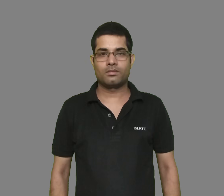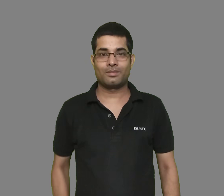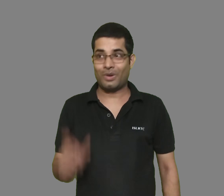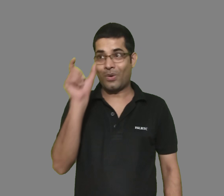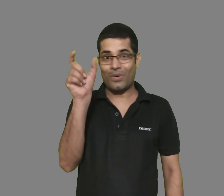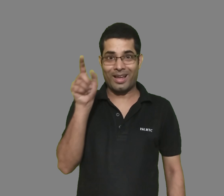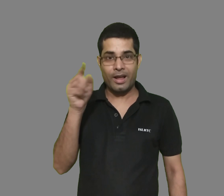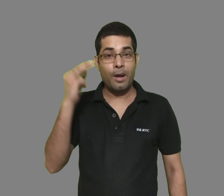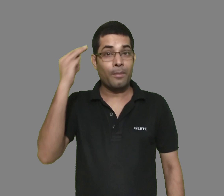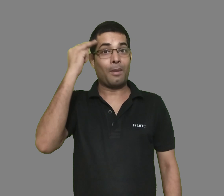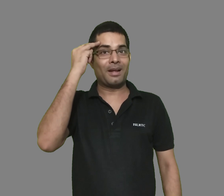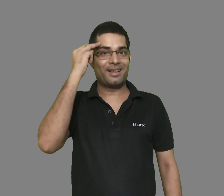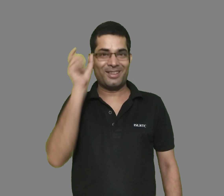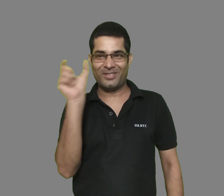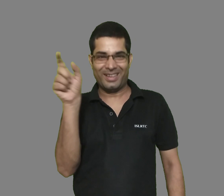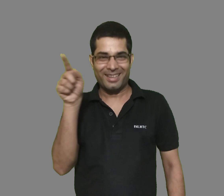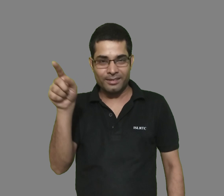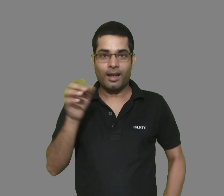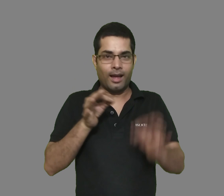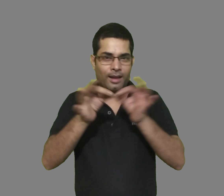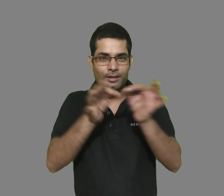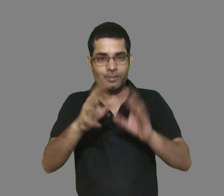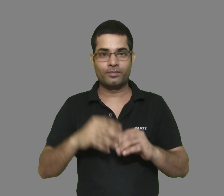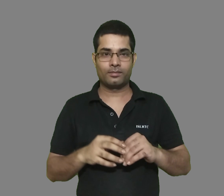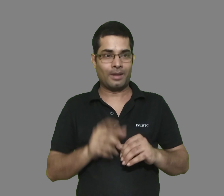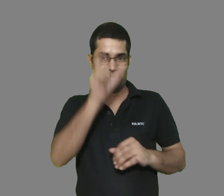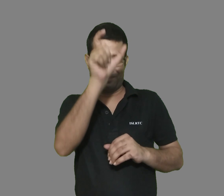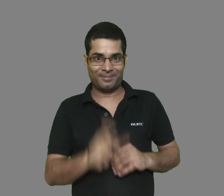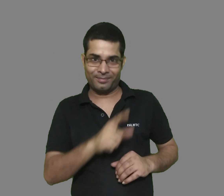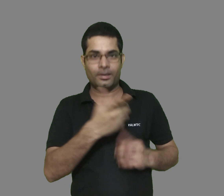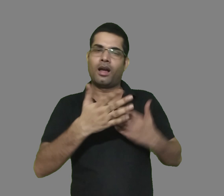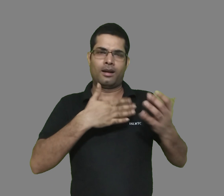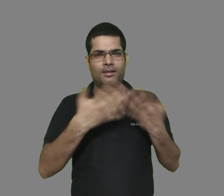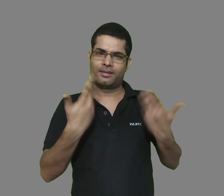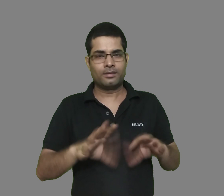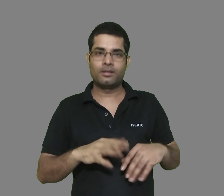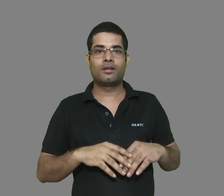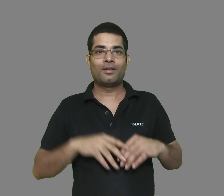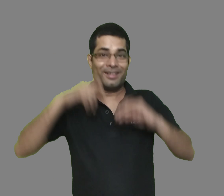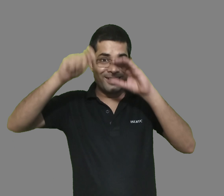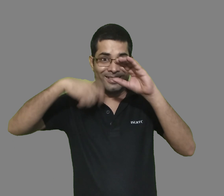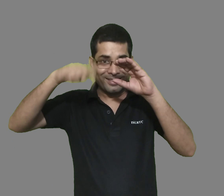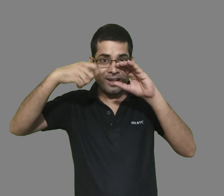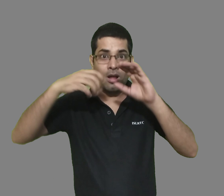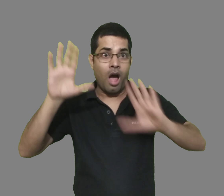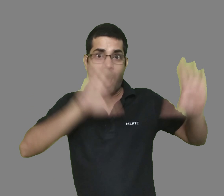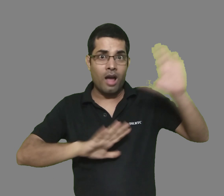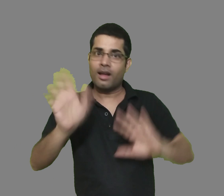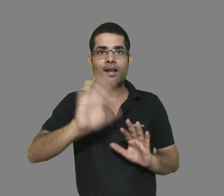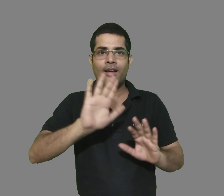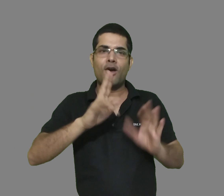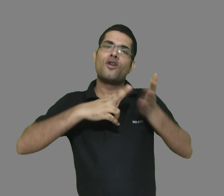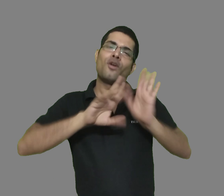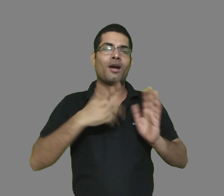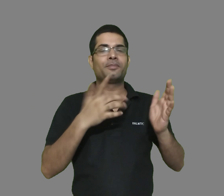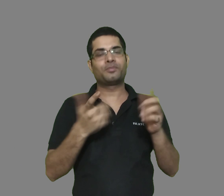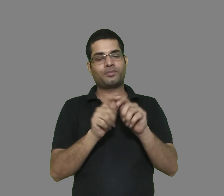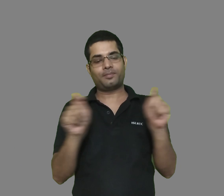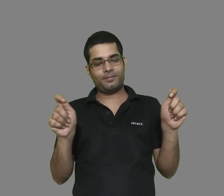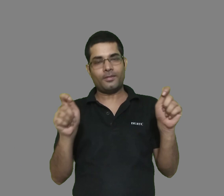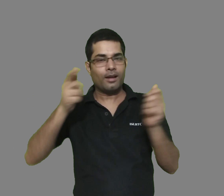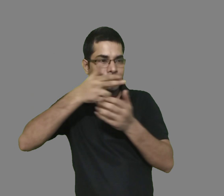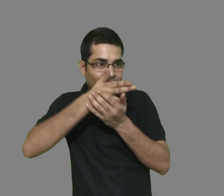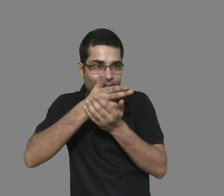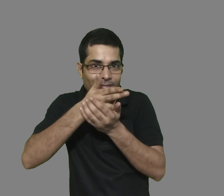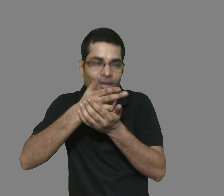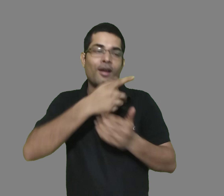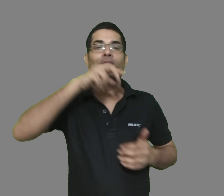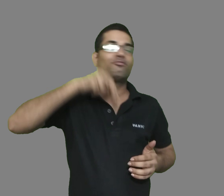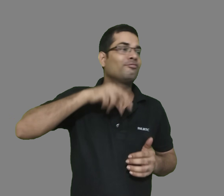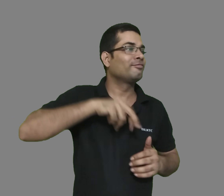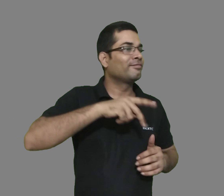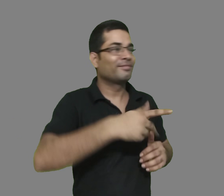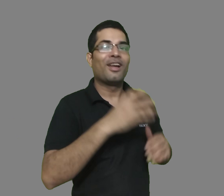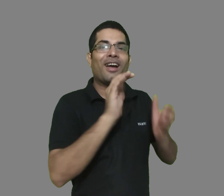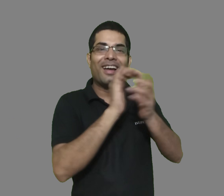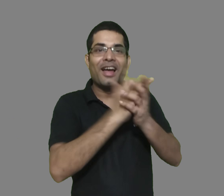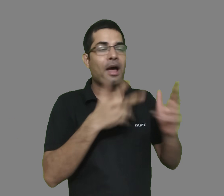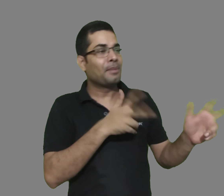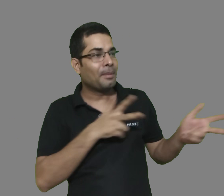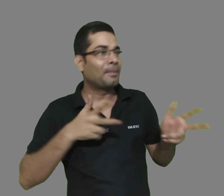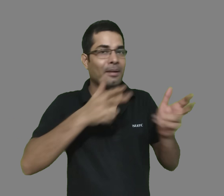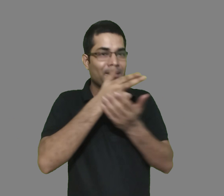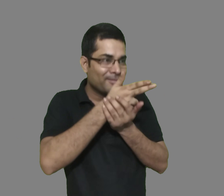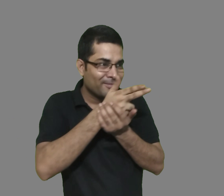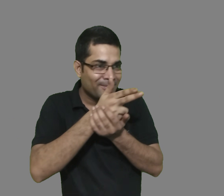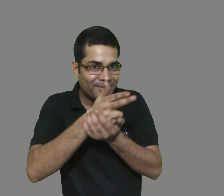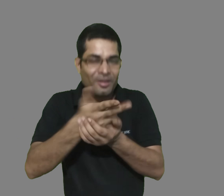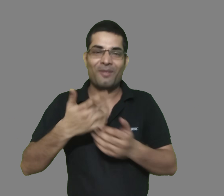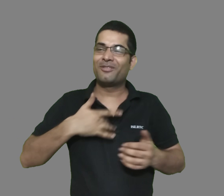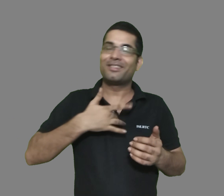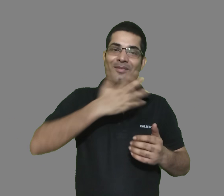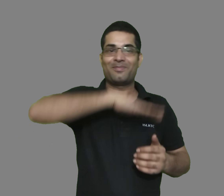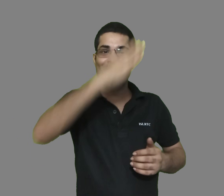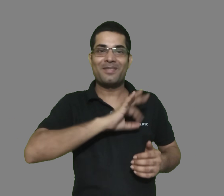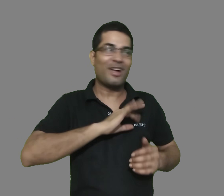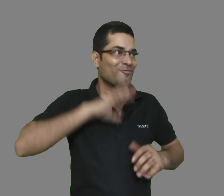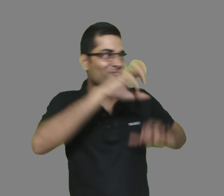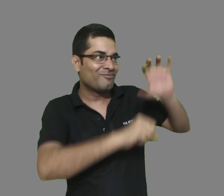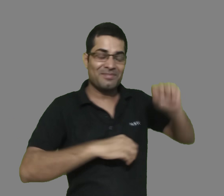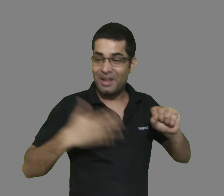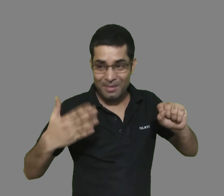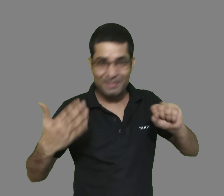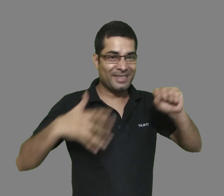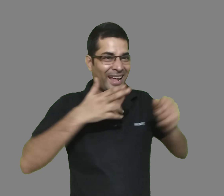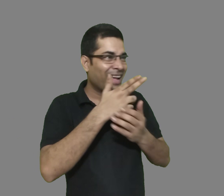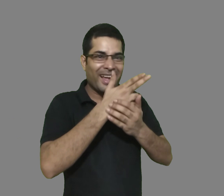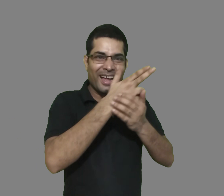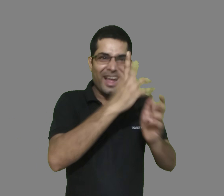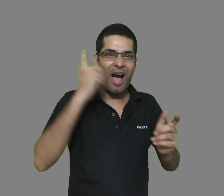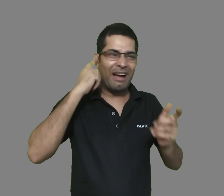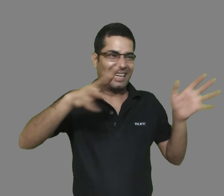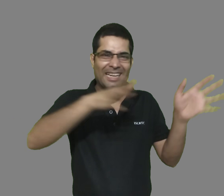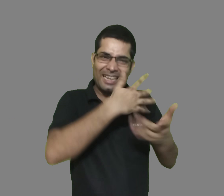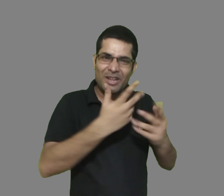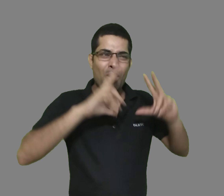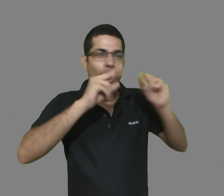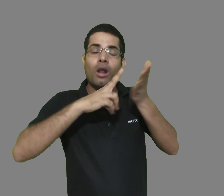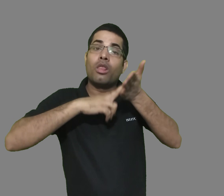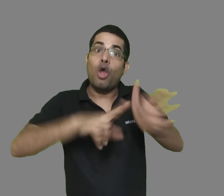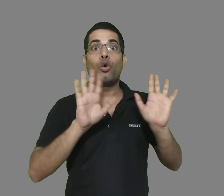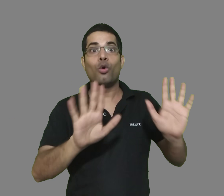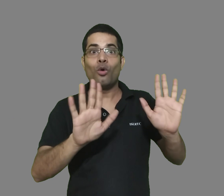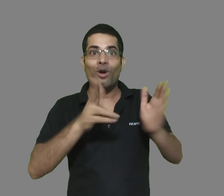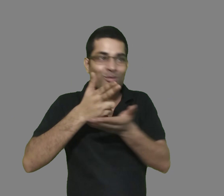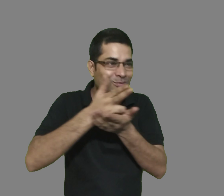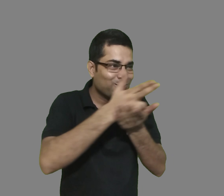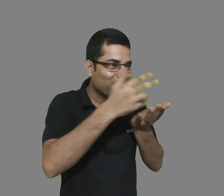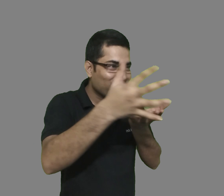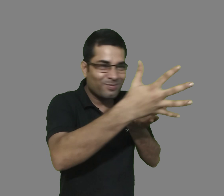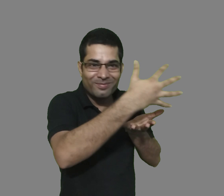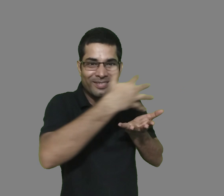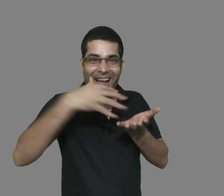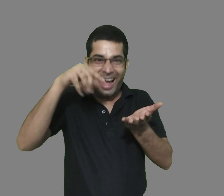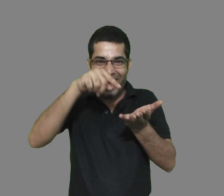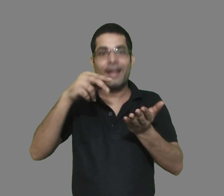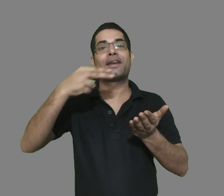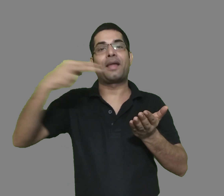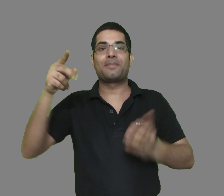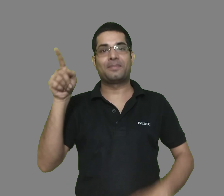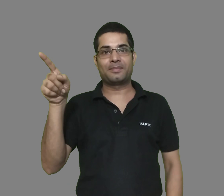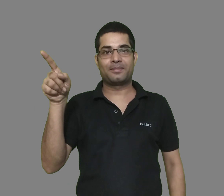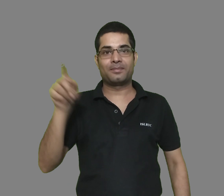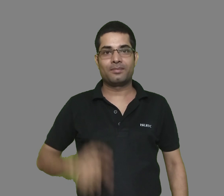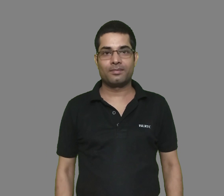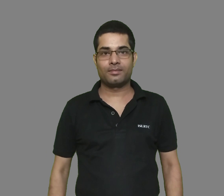Memory Bank